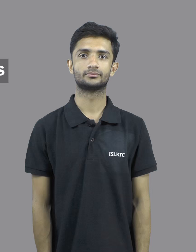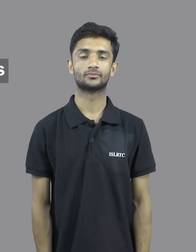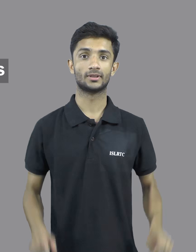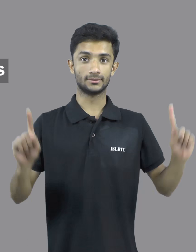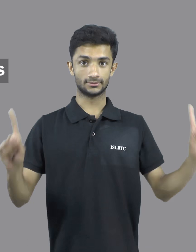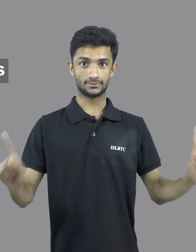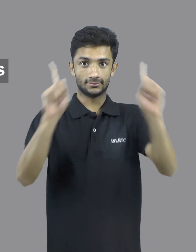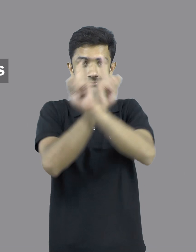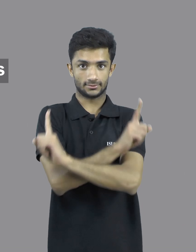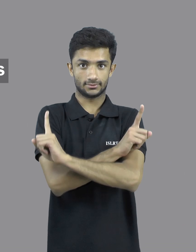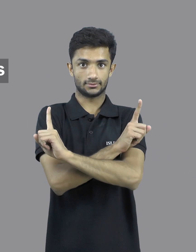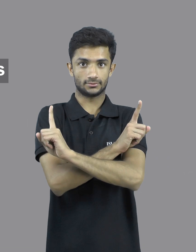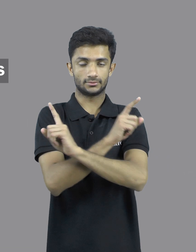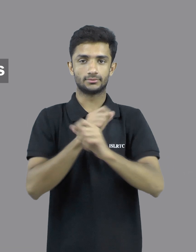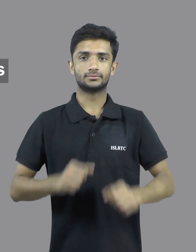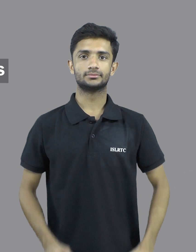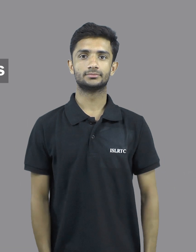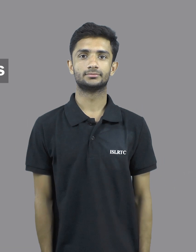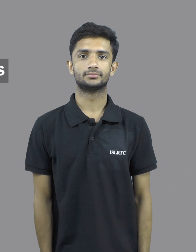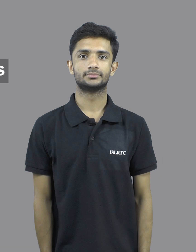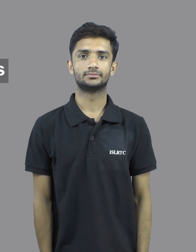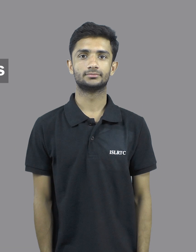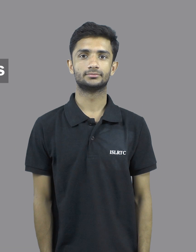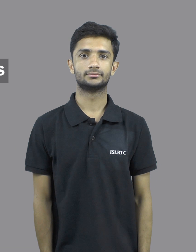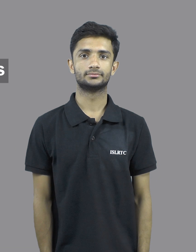Exchange Positions